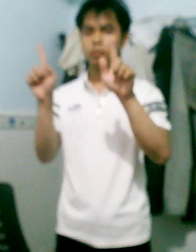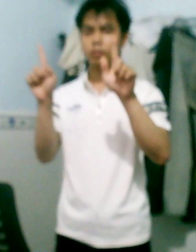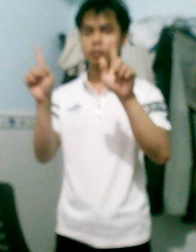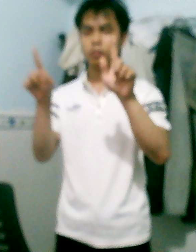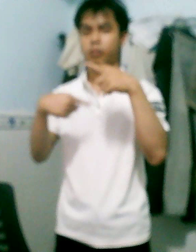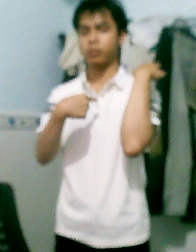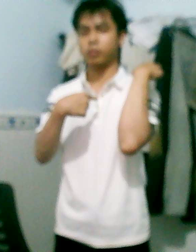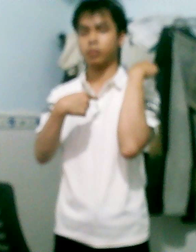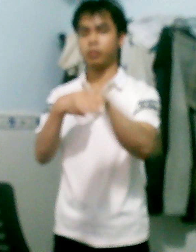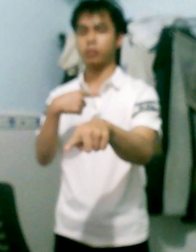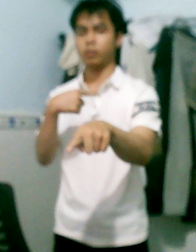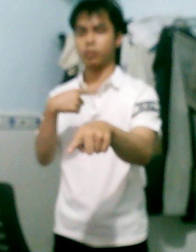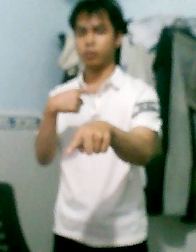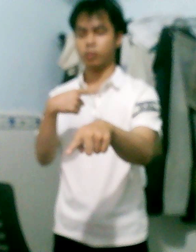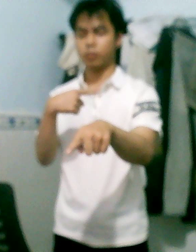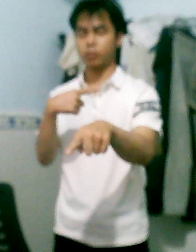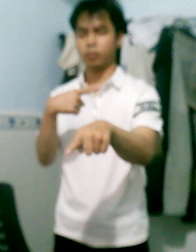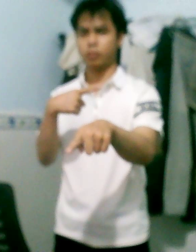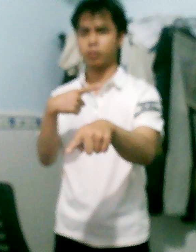phut